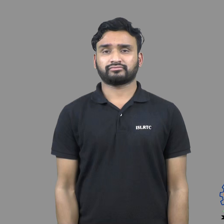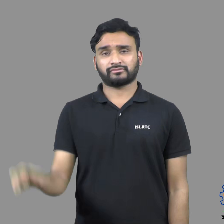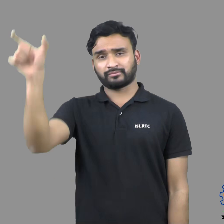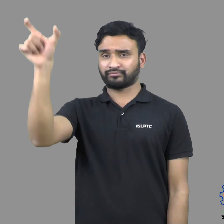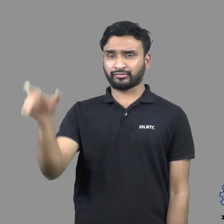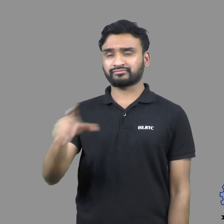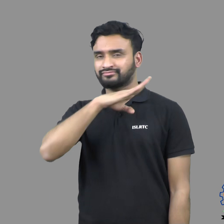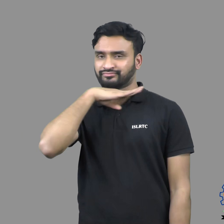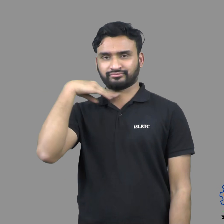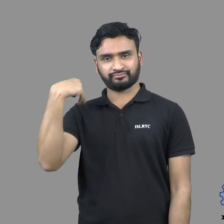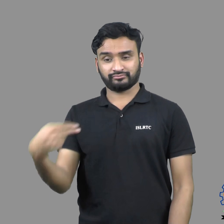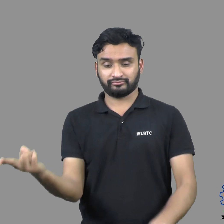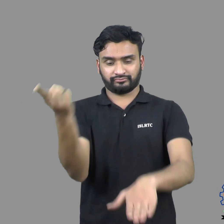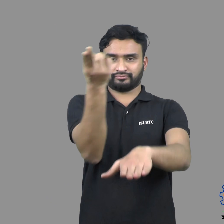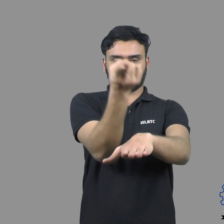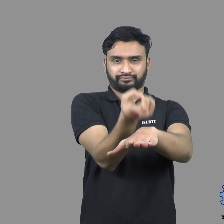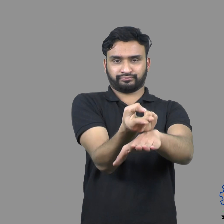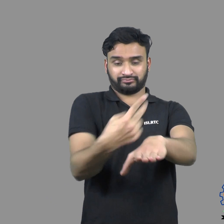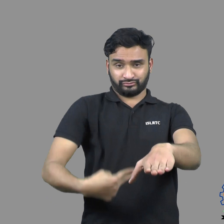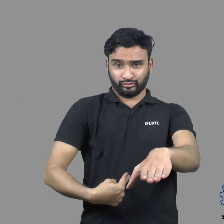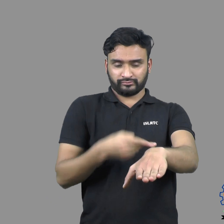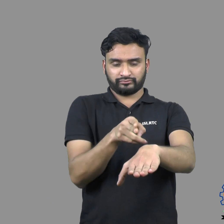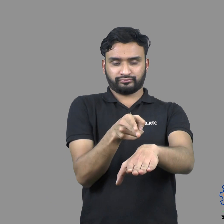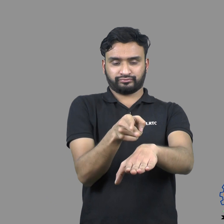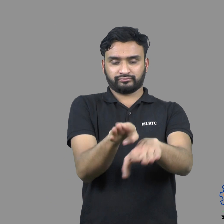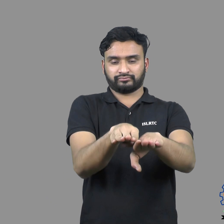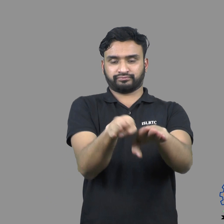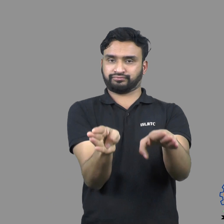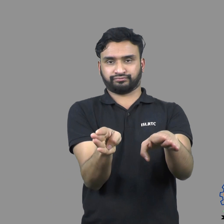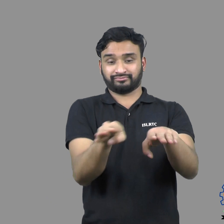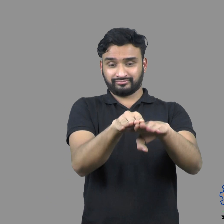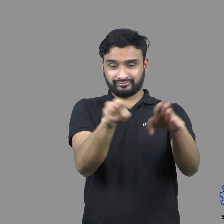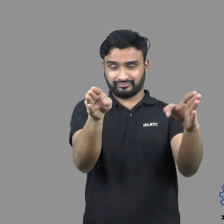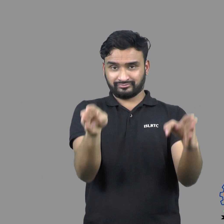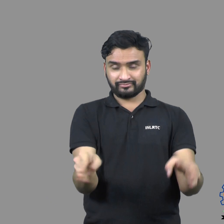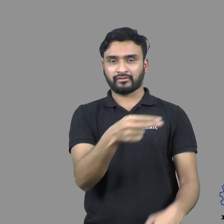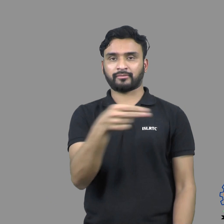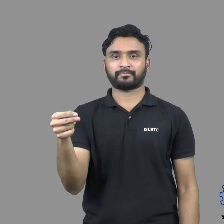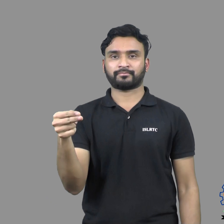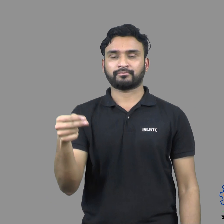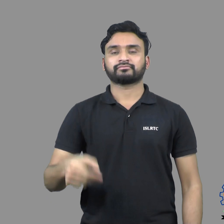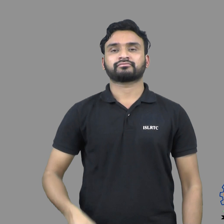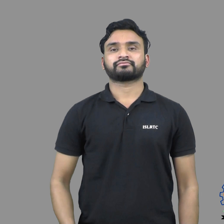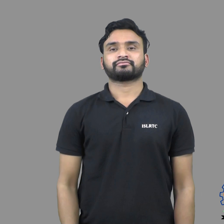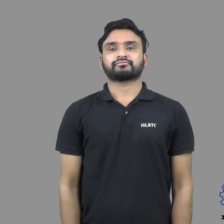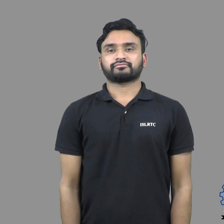Autopsy Table